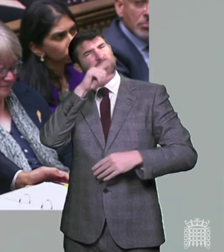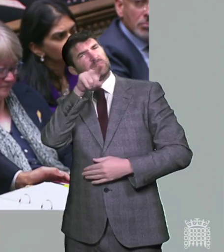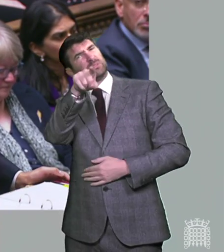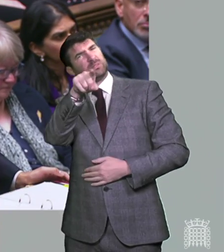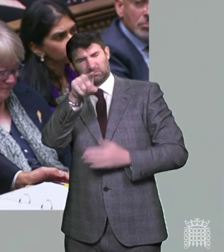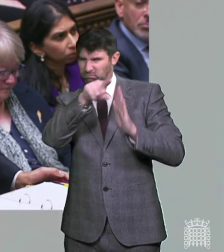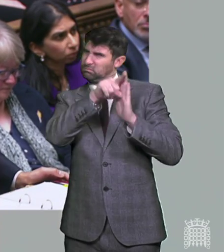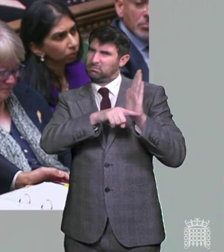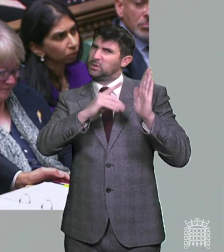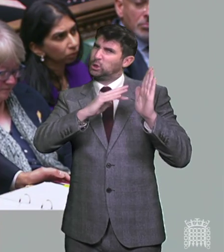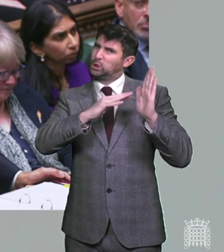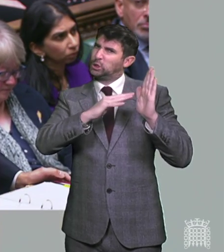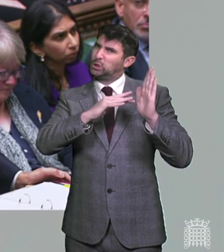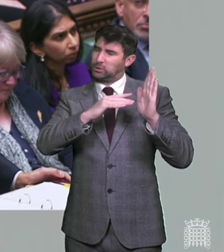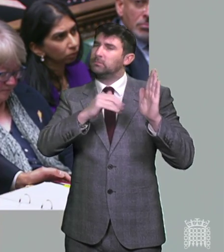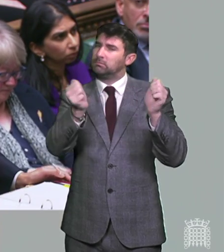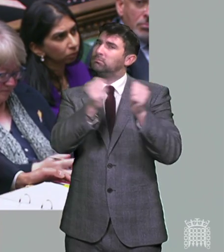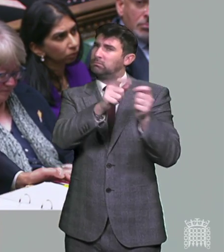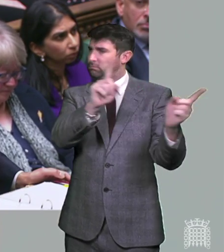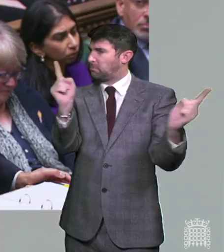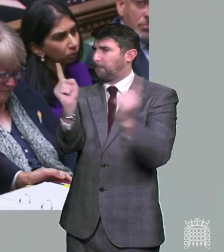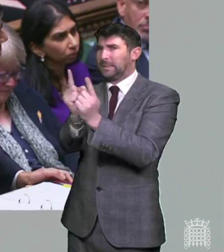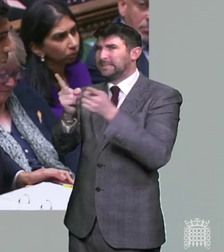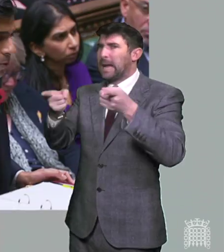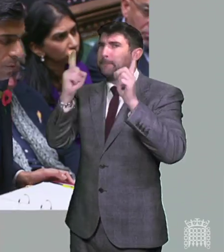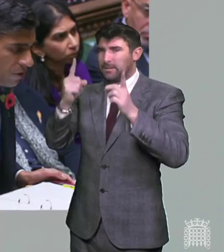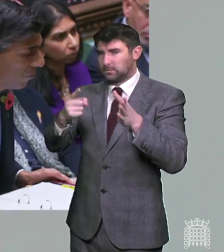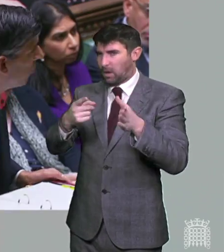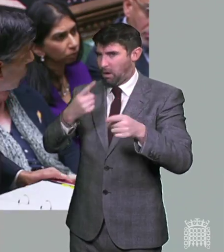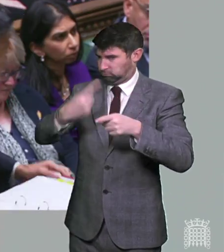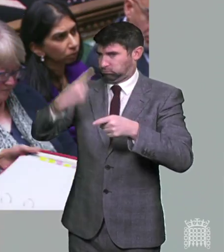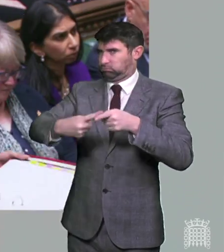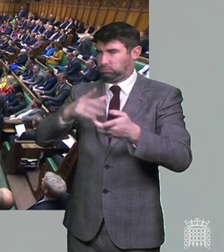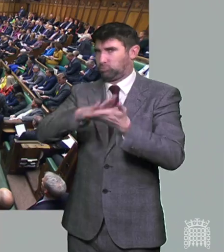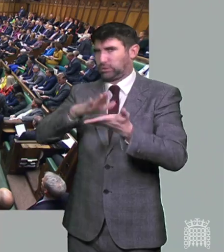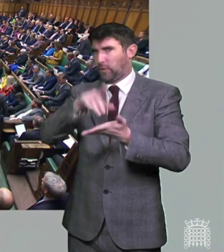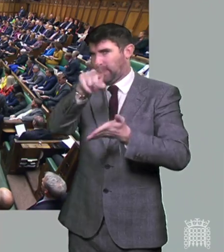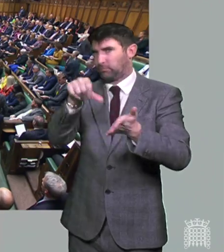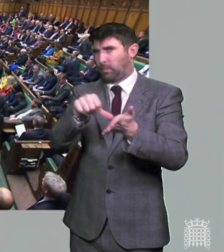I will of course ensure that he gets a meeting with the relevant Minister as soon as possible to resolve this issue.